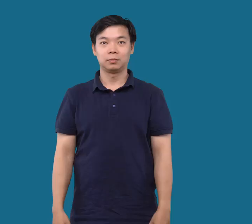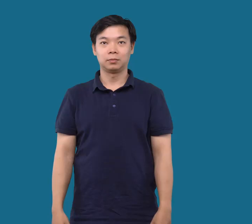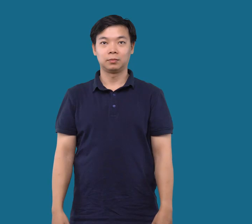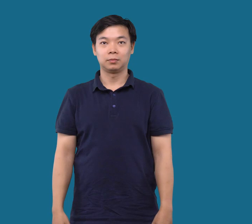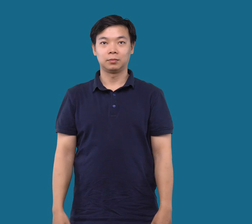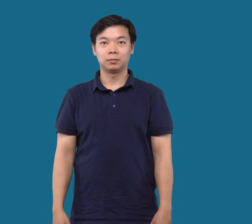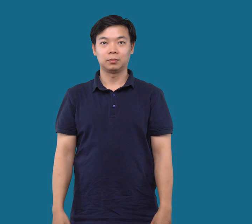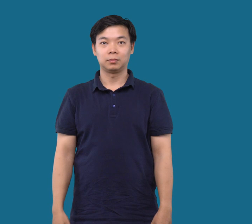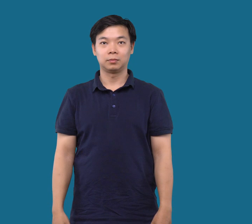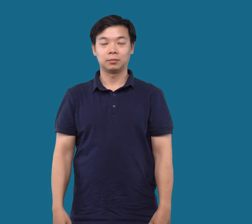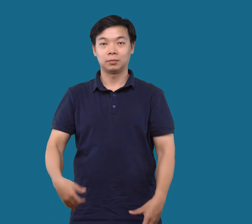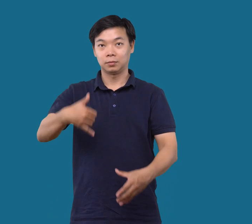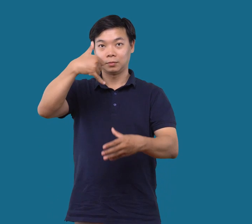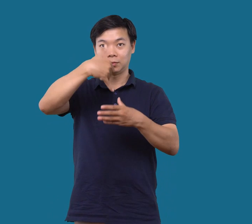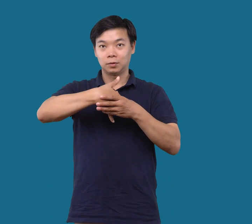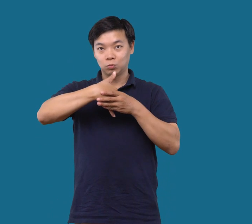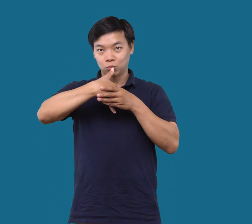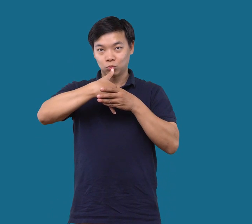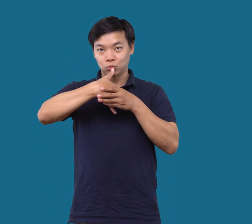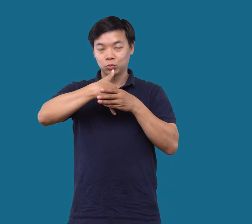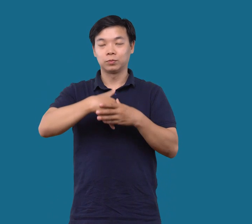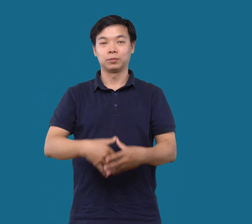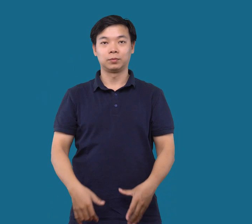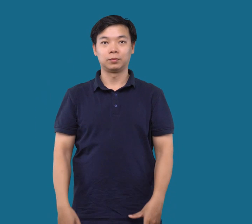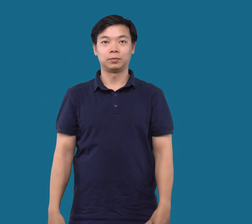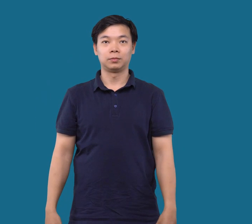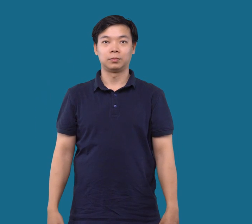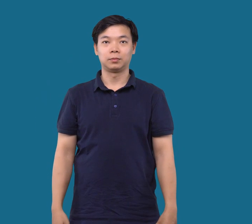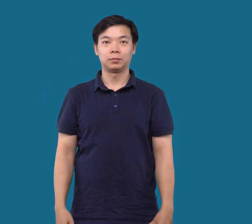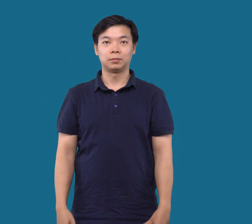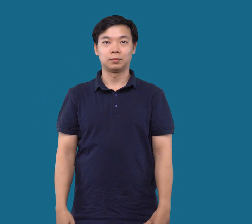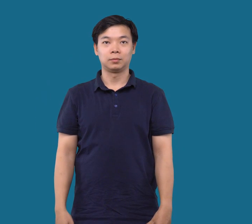hộp sữa